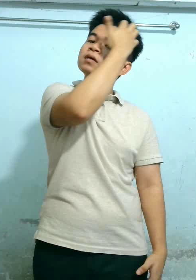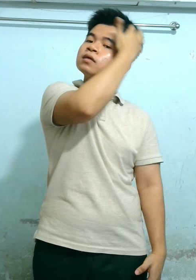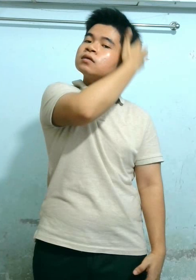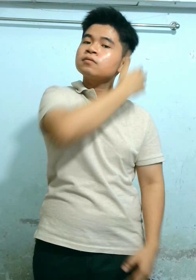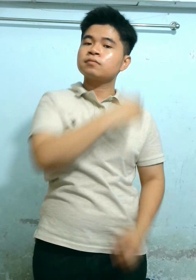gio